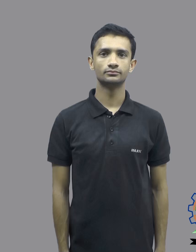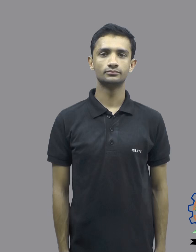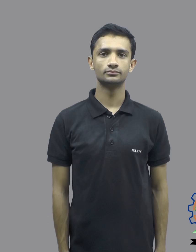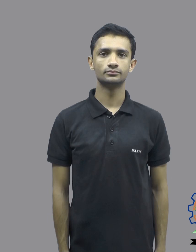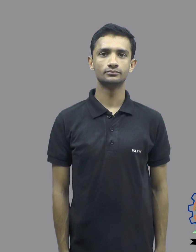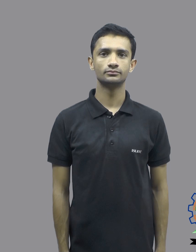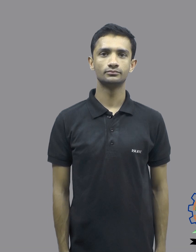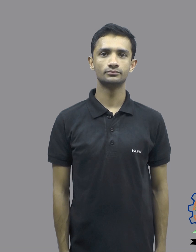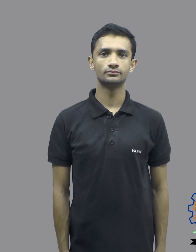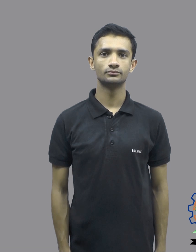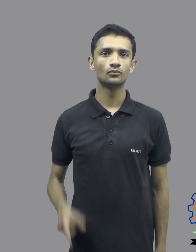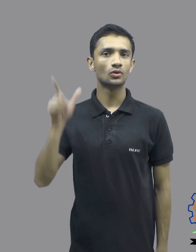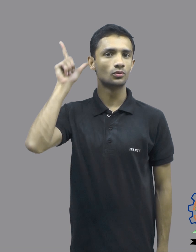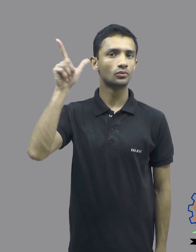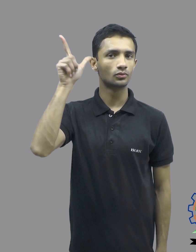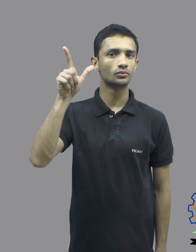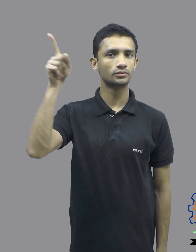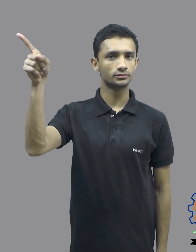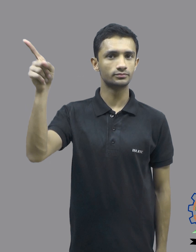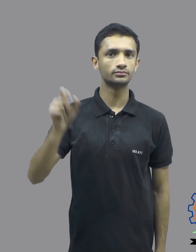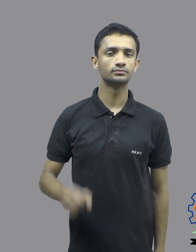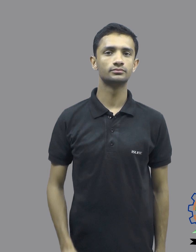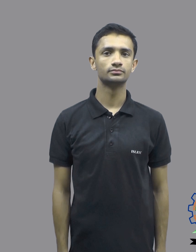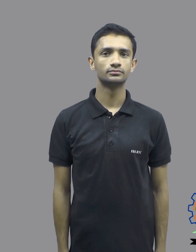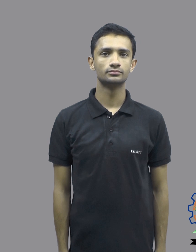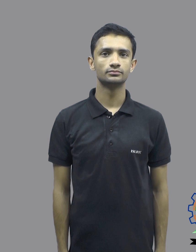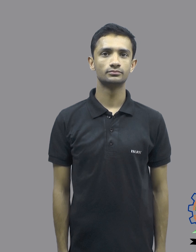Lucknow